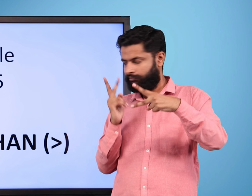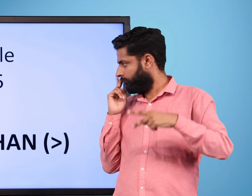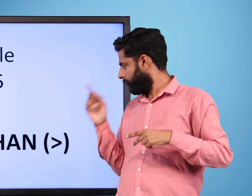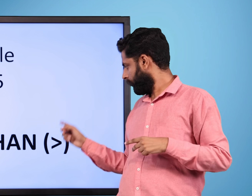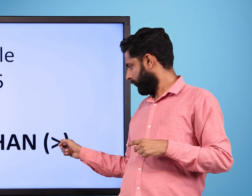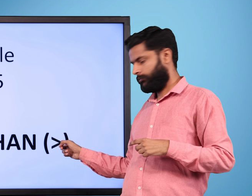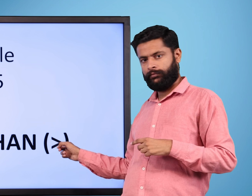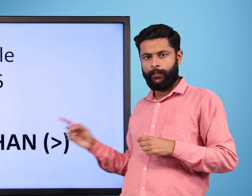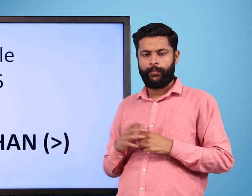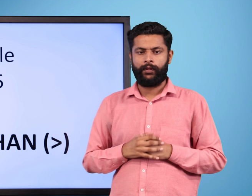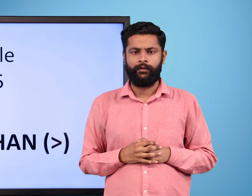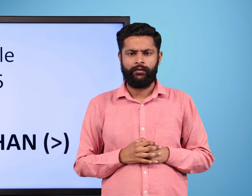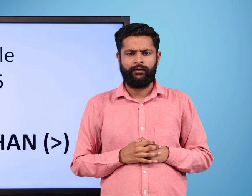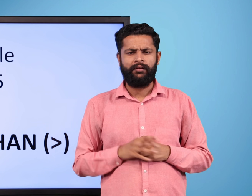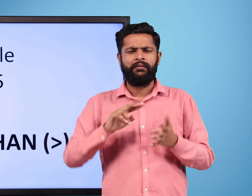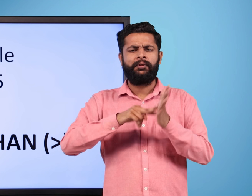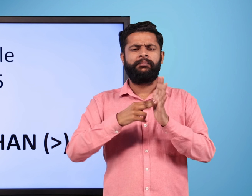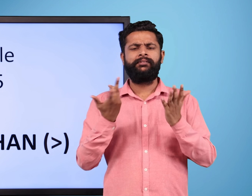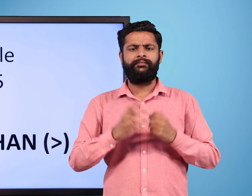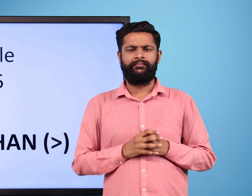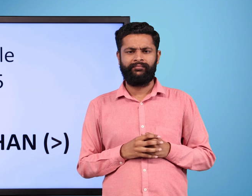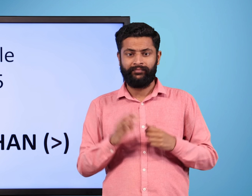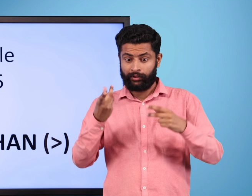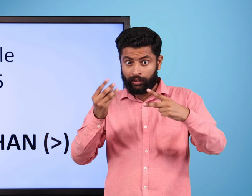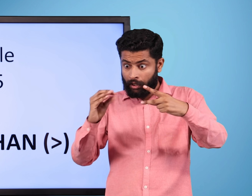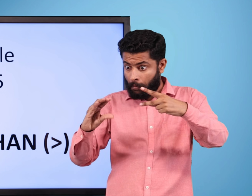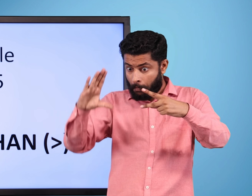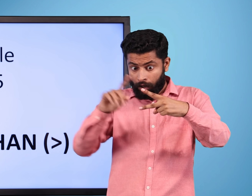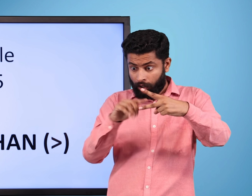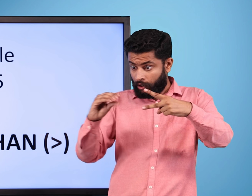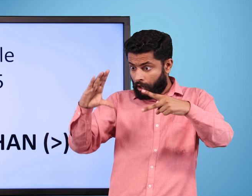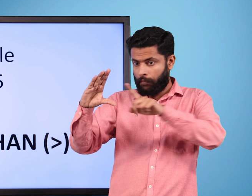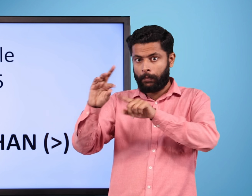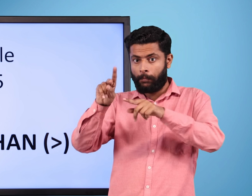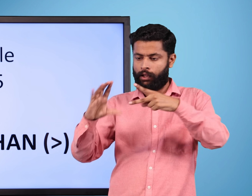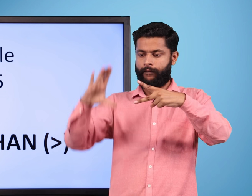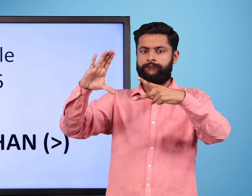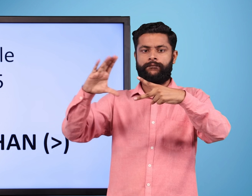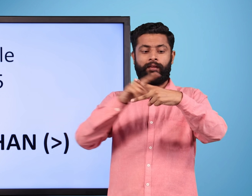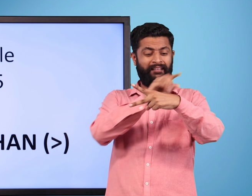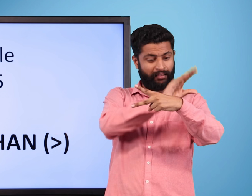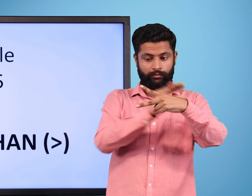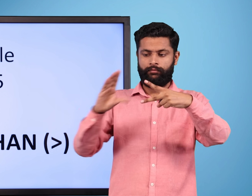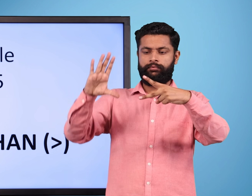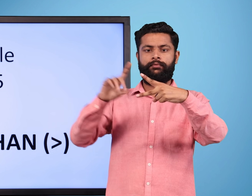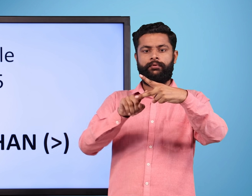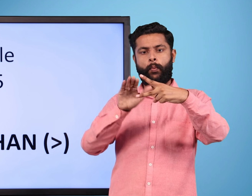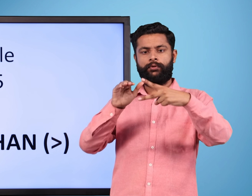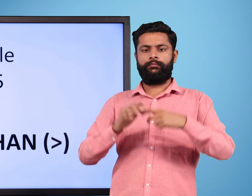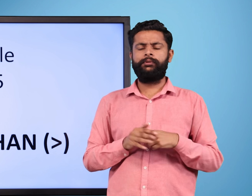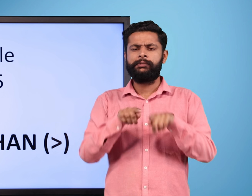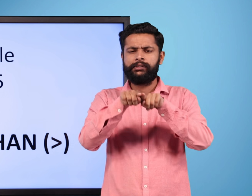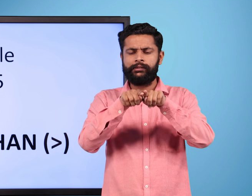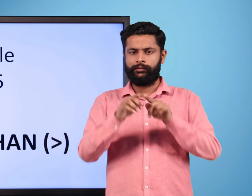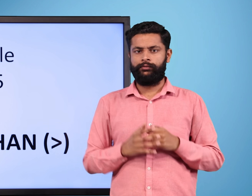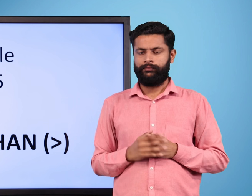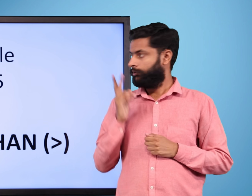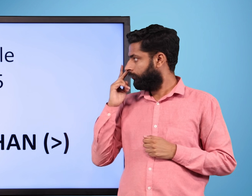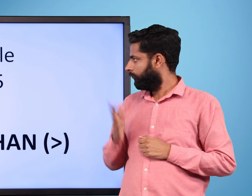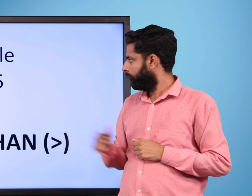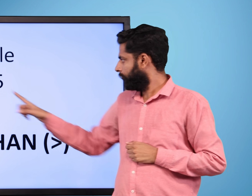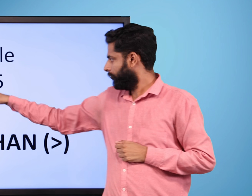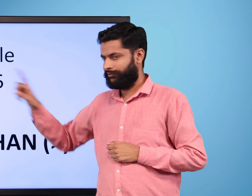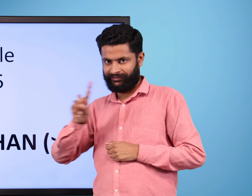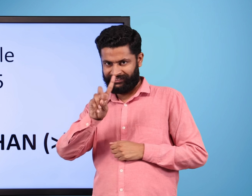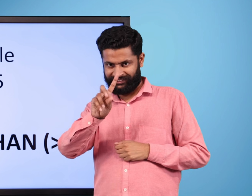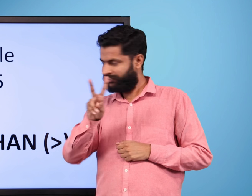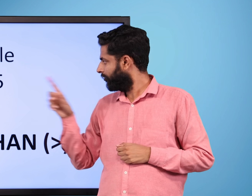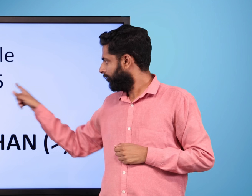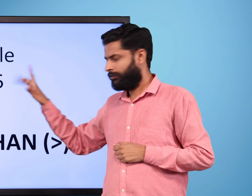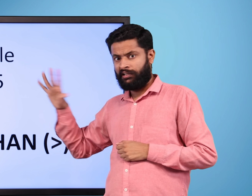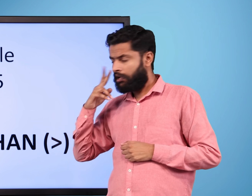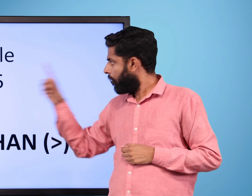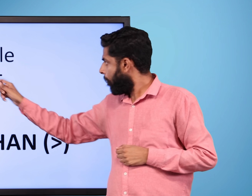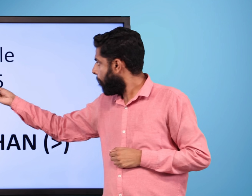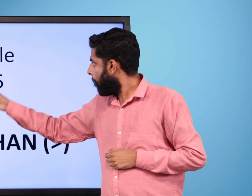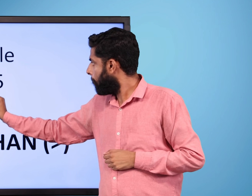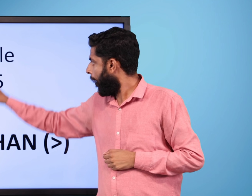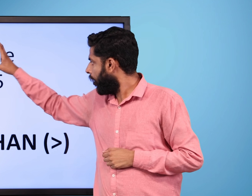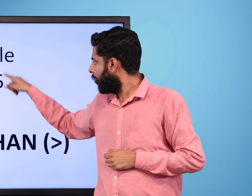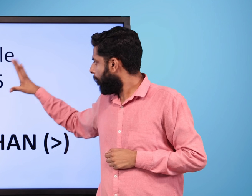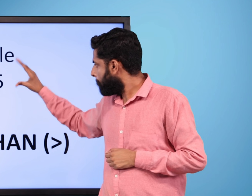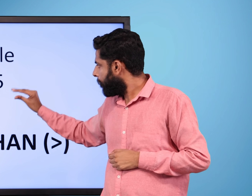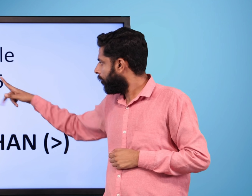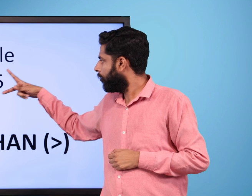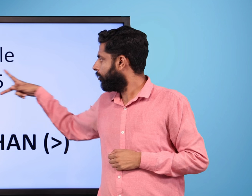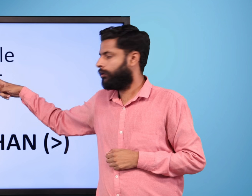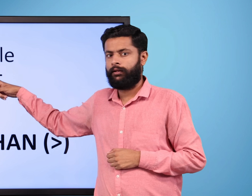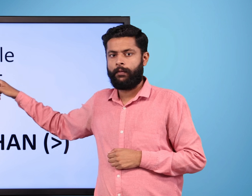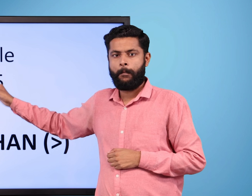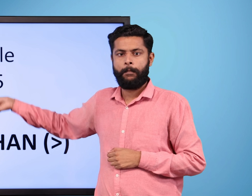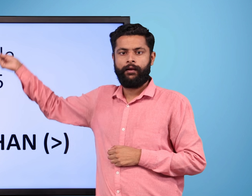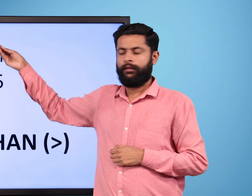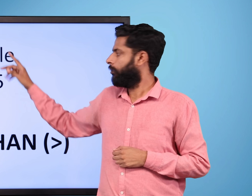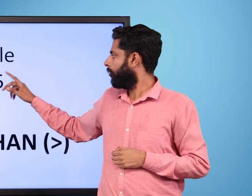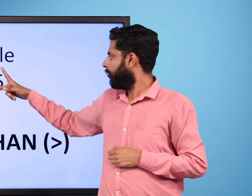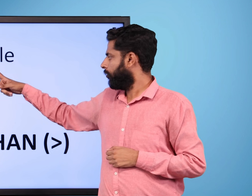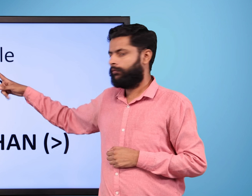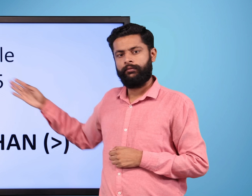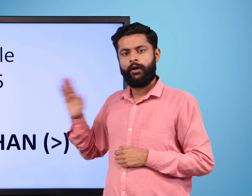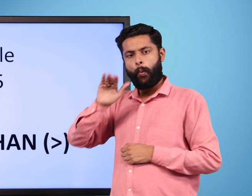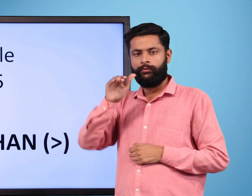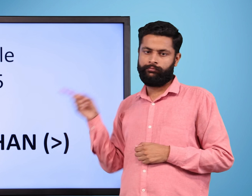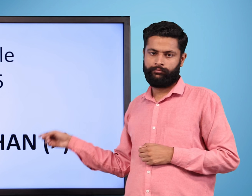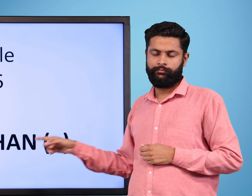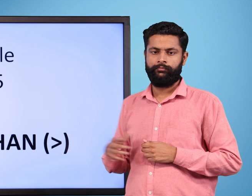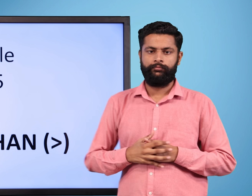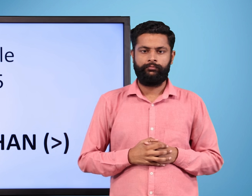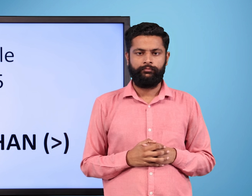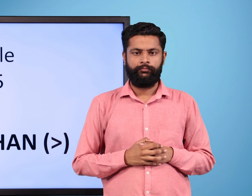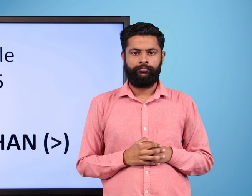is the greater number. For example, 12 > 5 where 12 is before the symbol and it is the greater number.